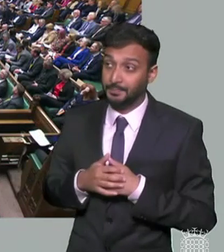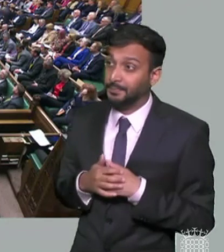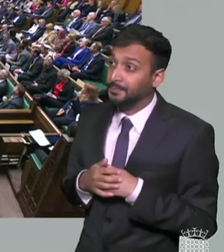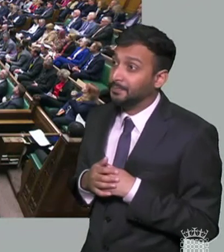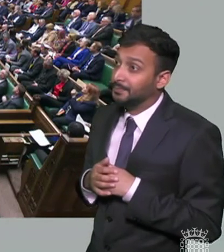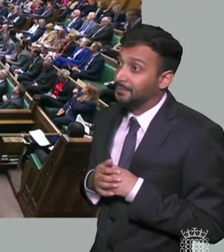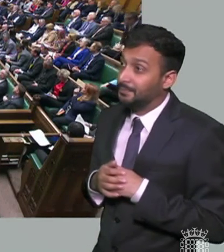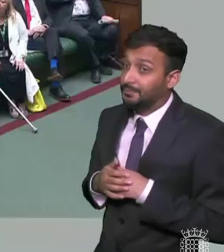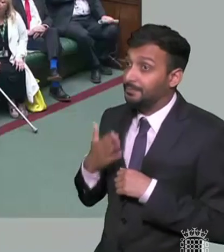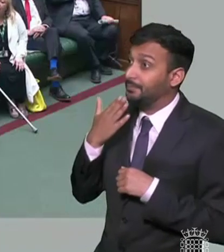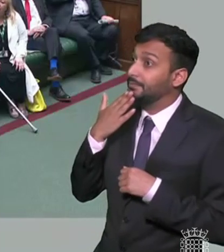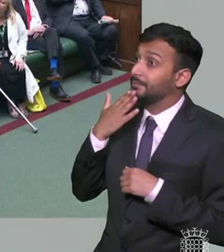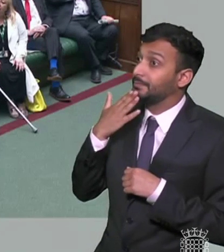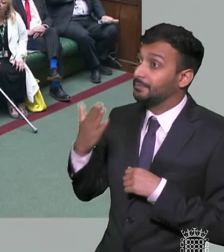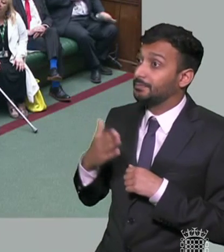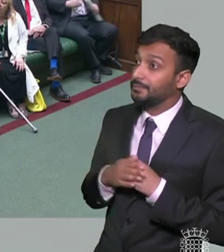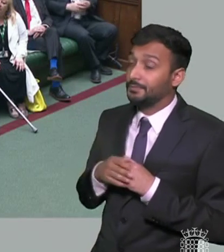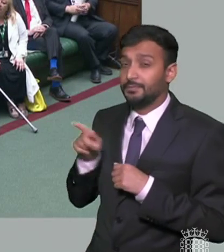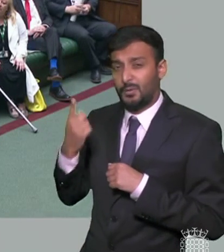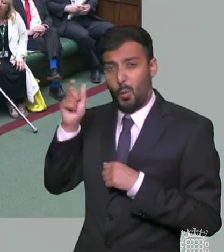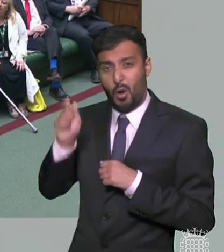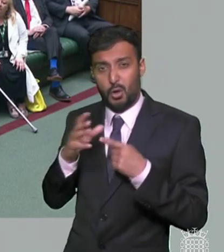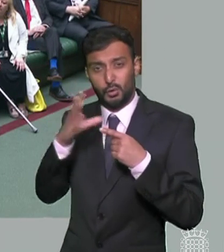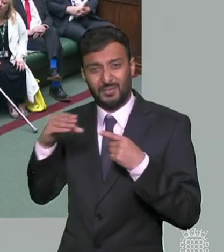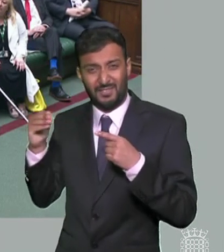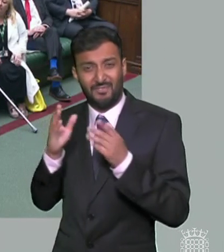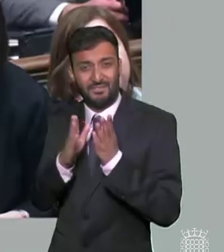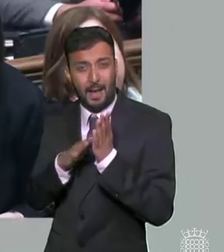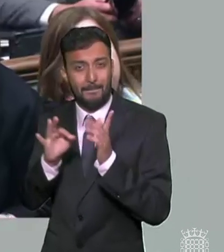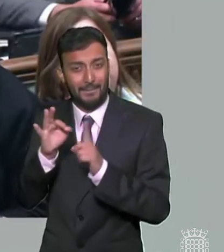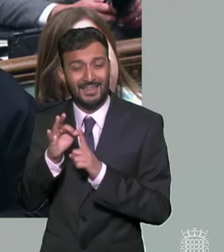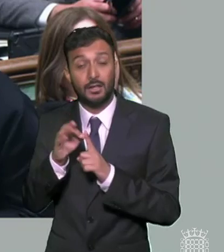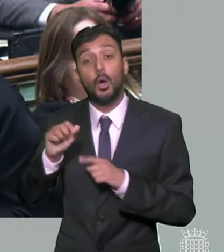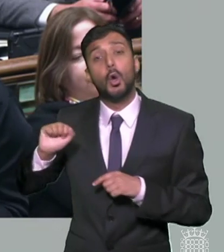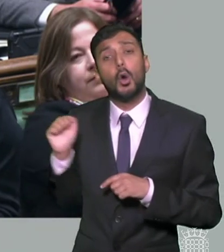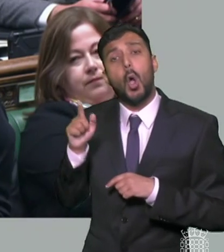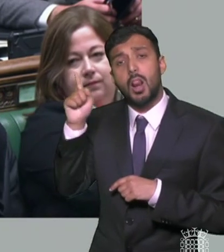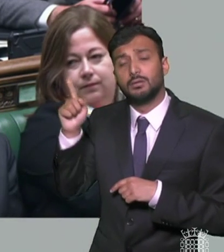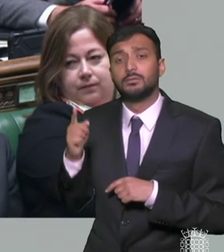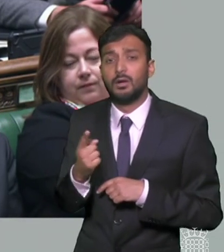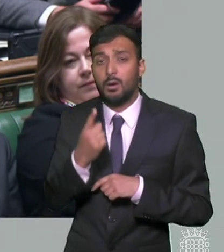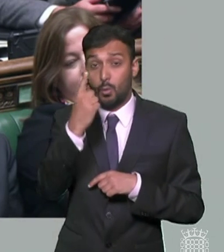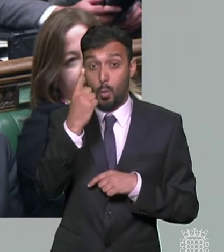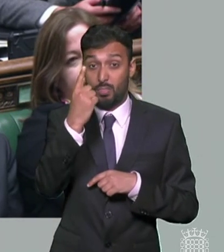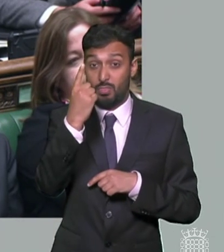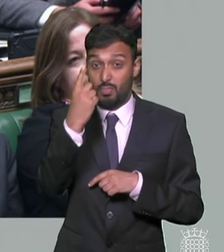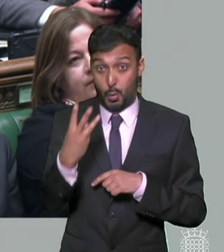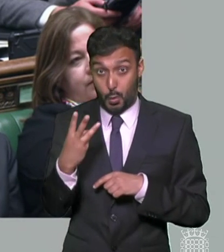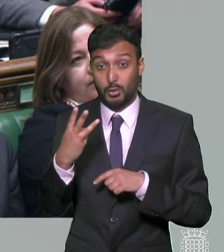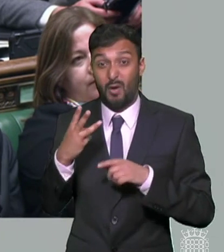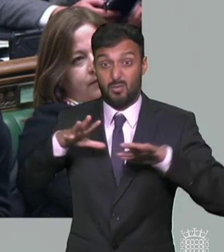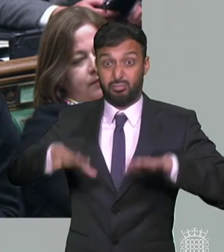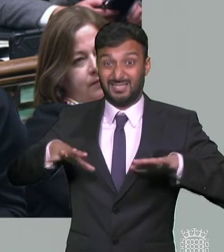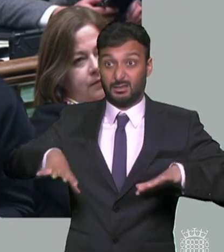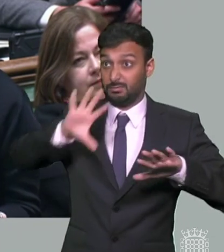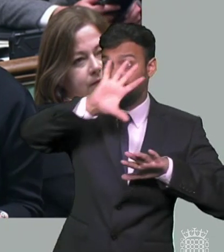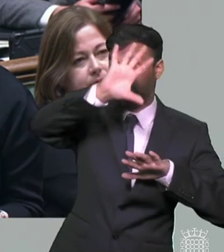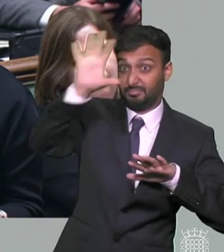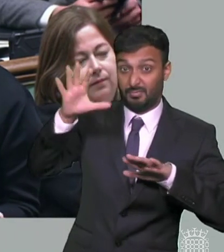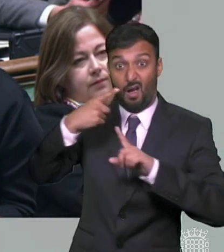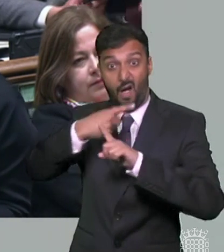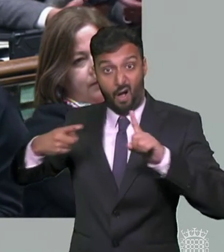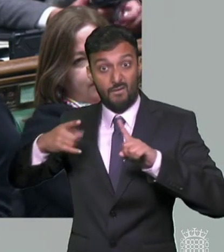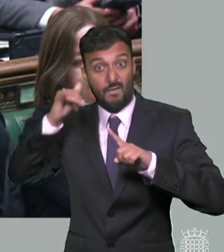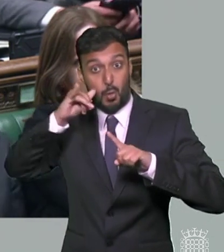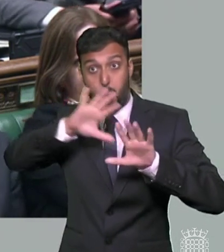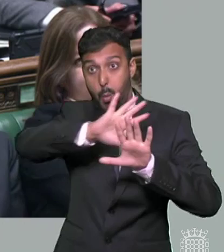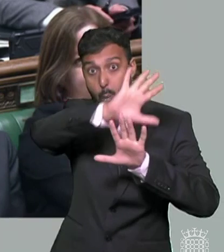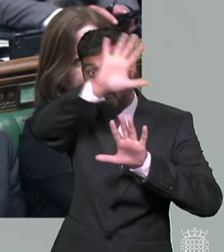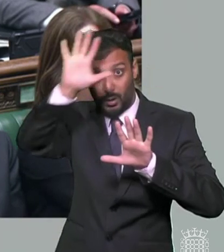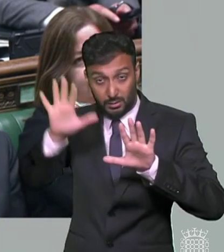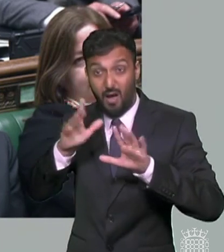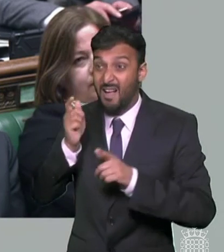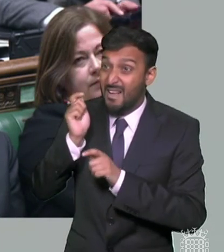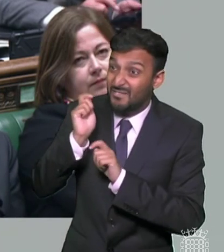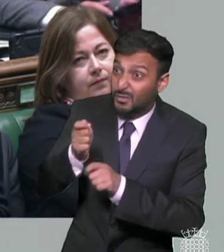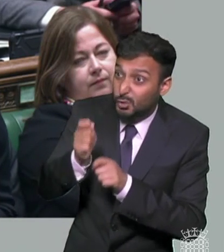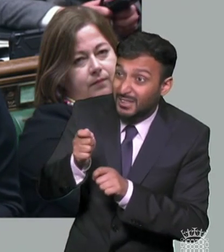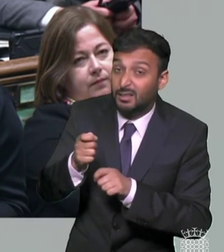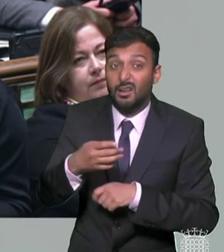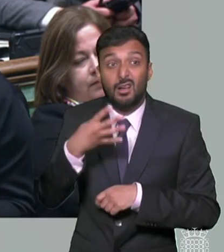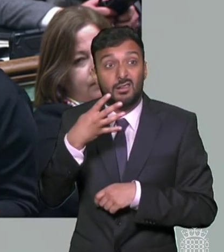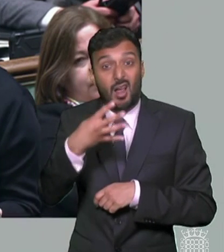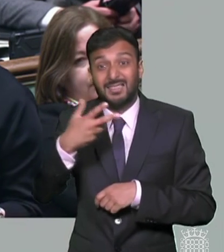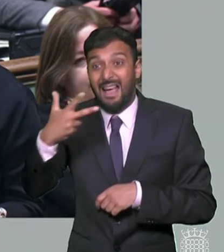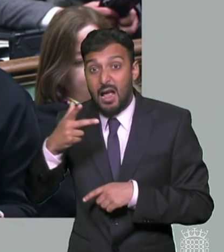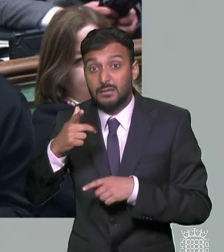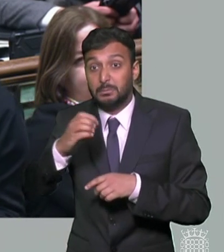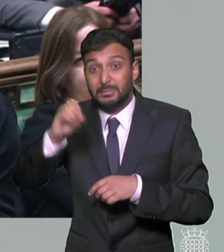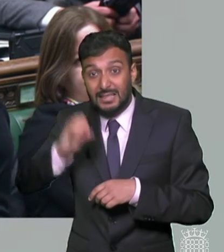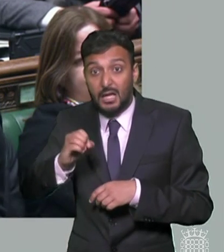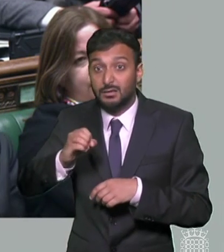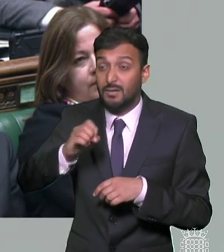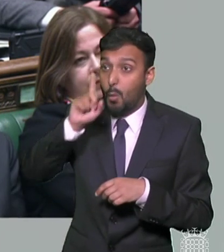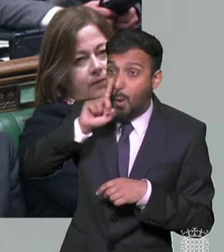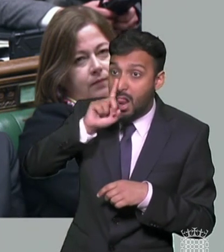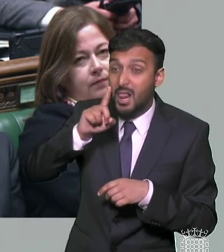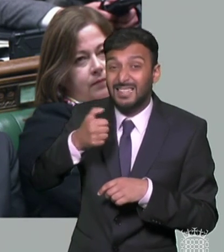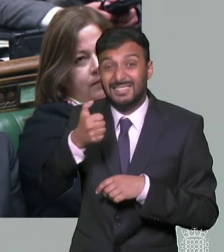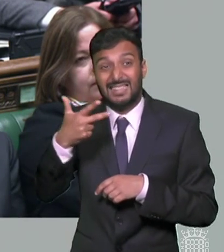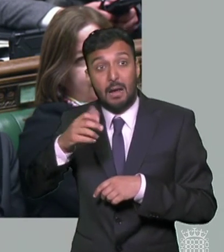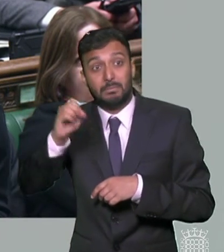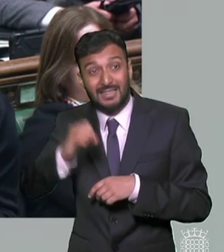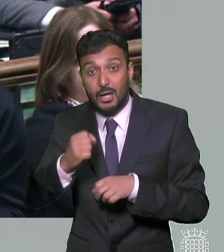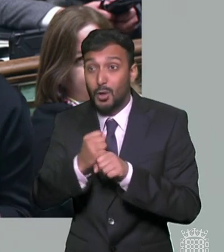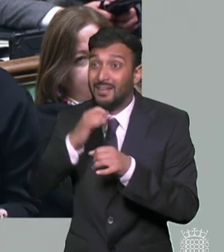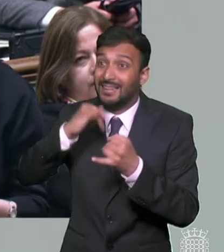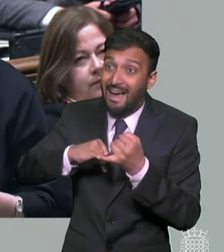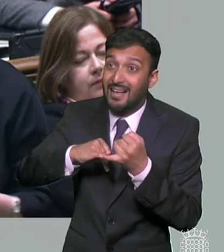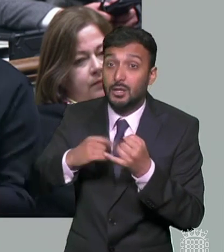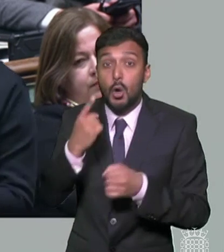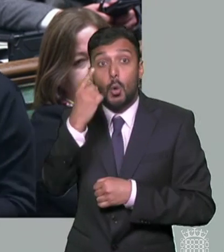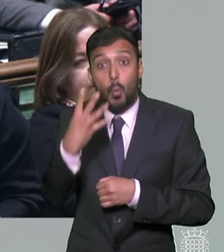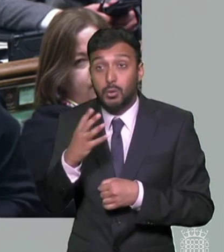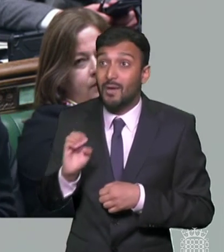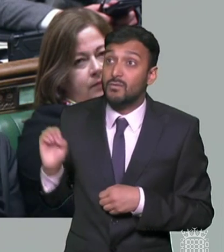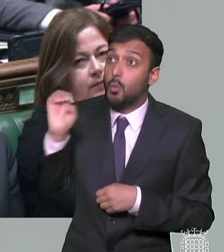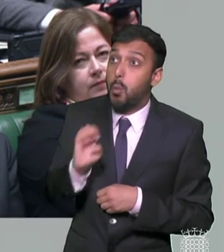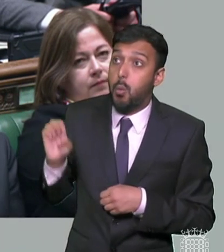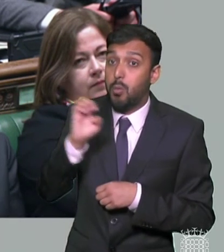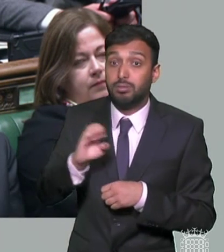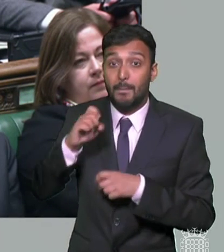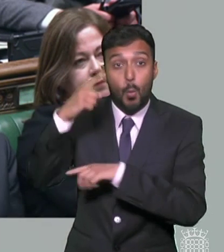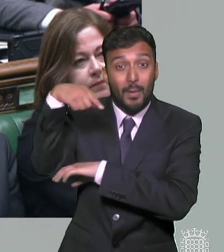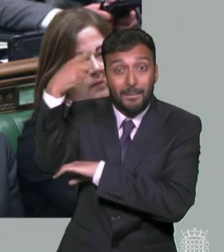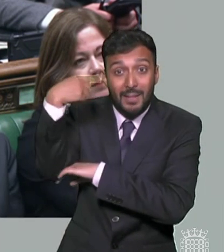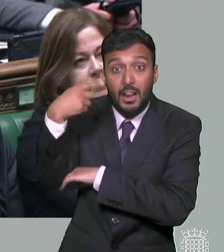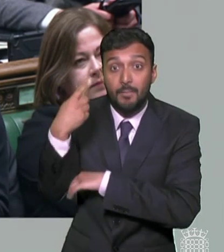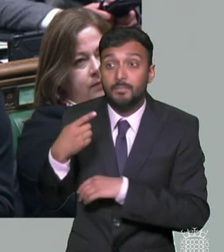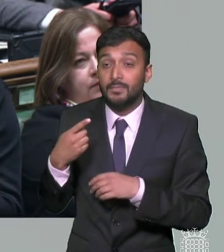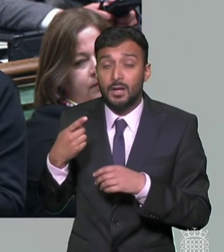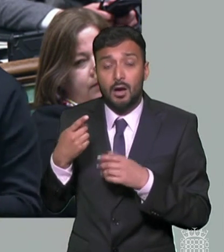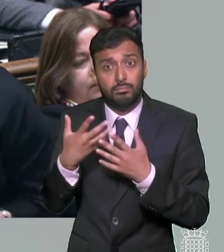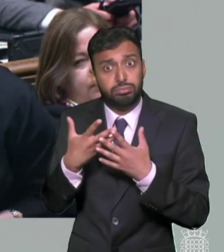As Tory MSP Murdo Fraser points out, Scotland has a third of Britain’s land mass, half its territorial waters, over 60% of UK fishing zones, 98% of oil reserves, 63% of natural gas, a quarter of Europe’s offshore wind resources, and 90% of the UK’s fresh water.